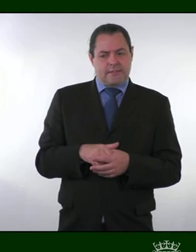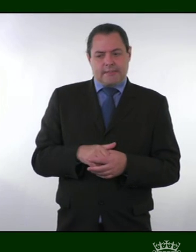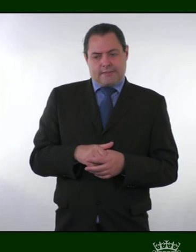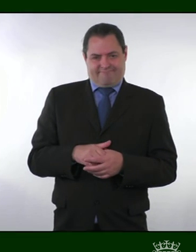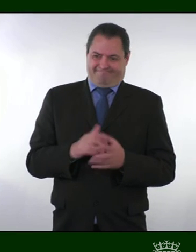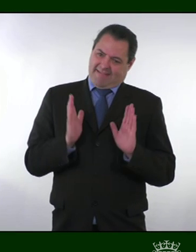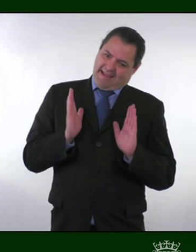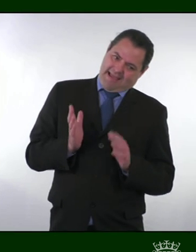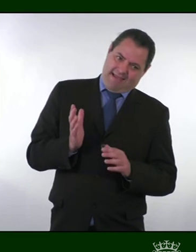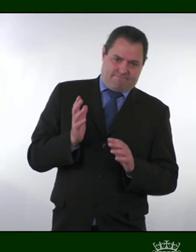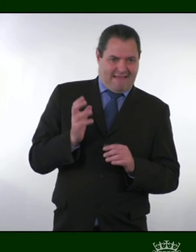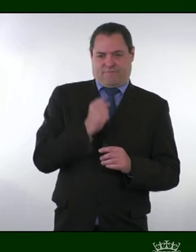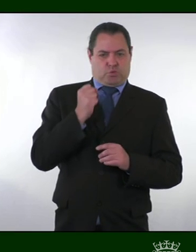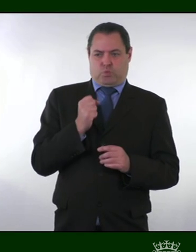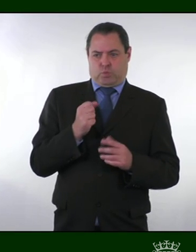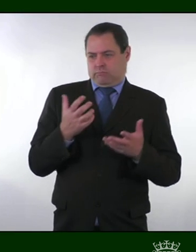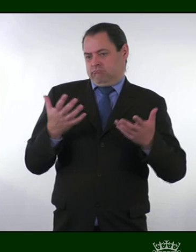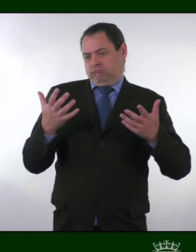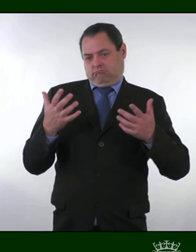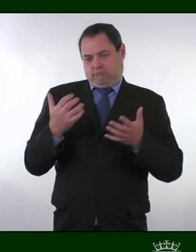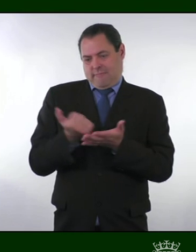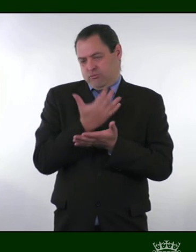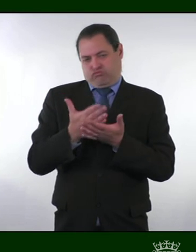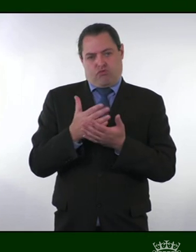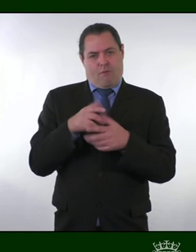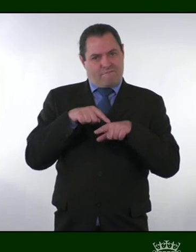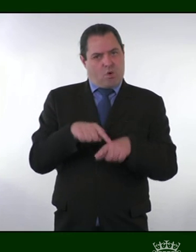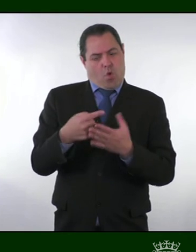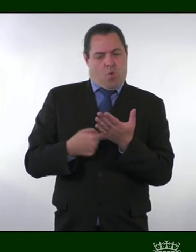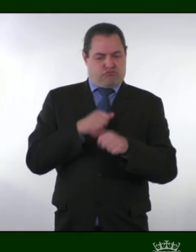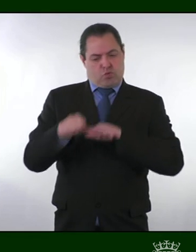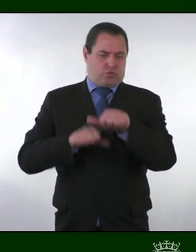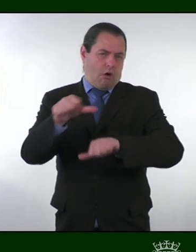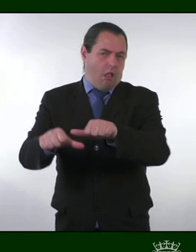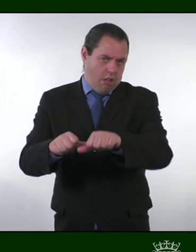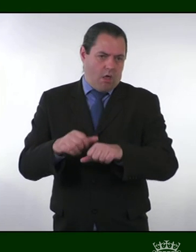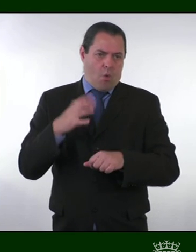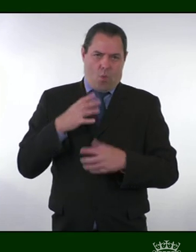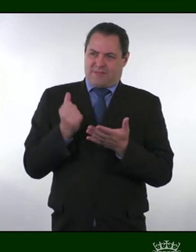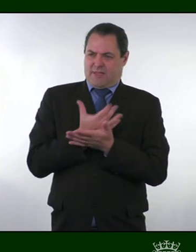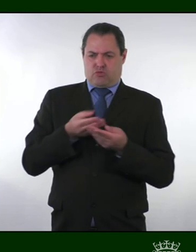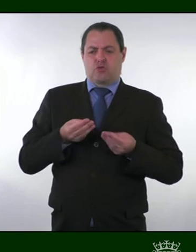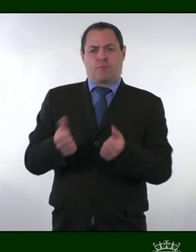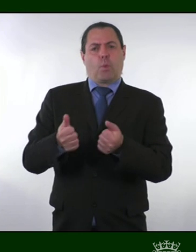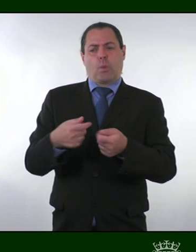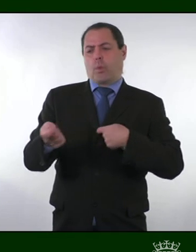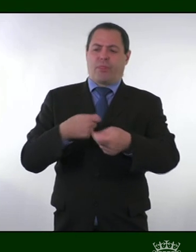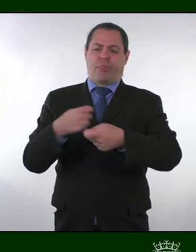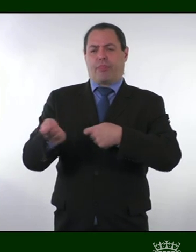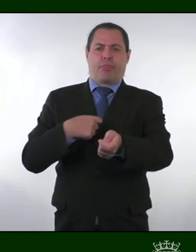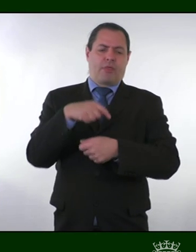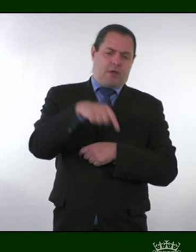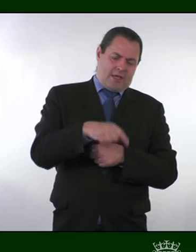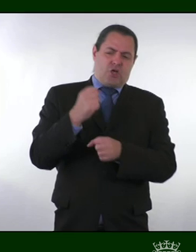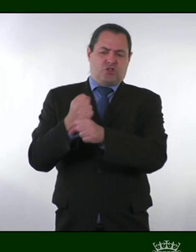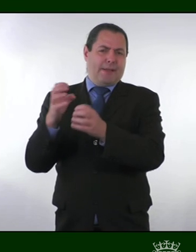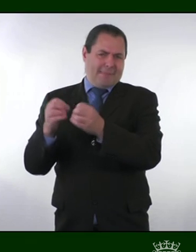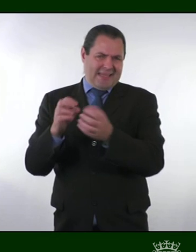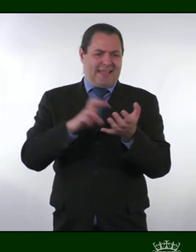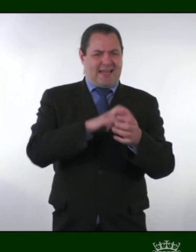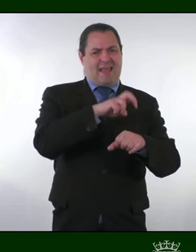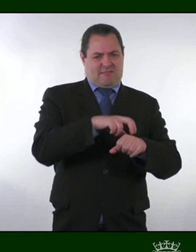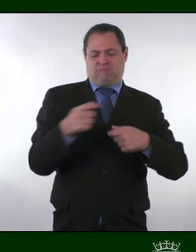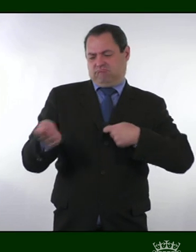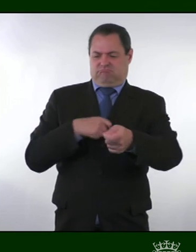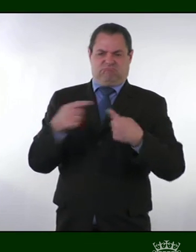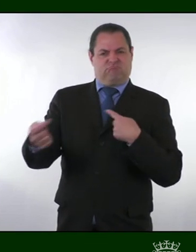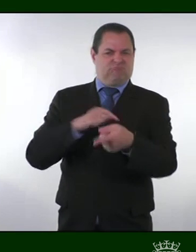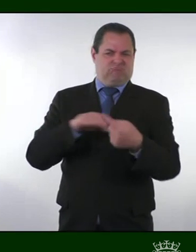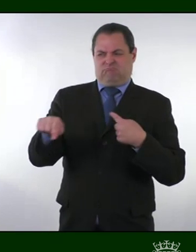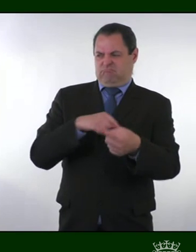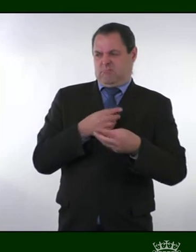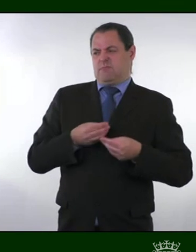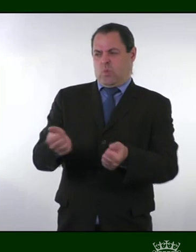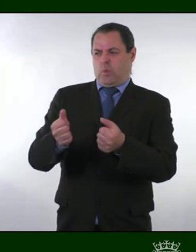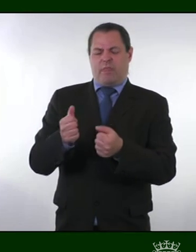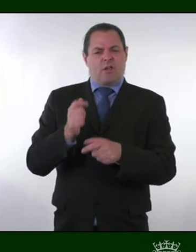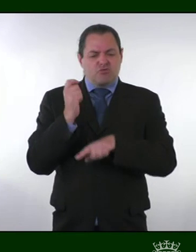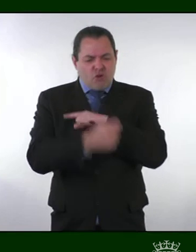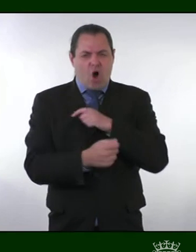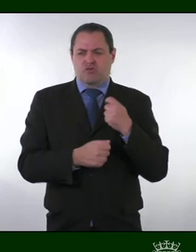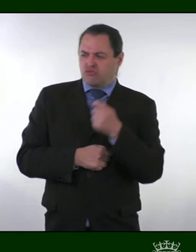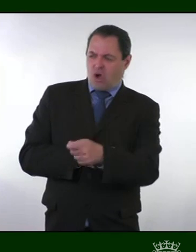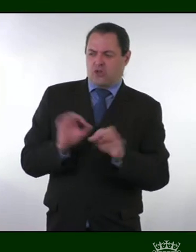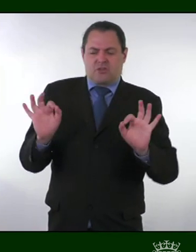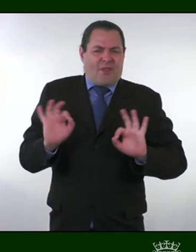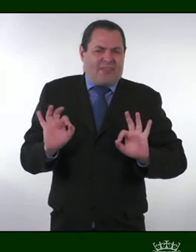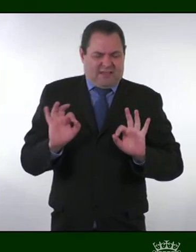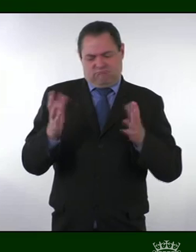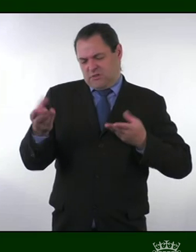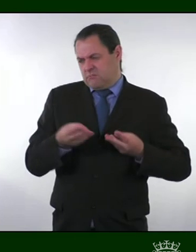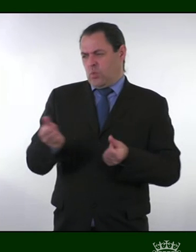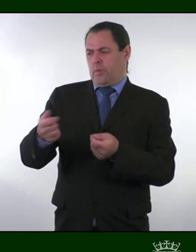We must, of course—and will—deliver on what the protocol says, which is that there shall be unfettered access between GB and NI, and NI and GB, and there shall be no tariffs.